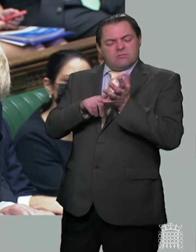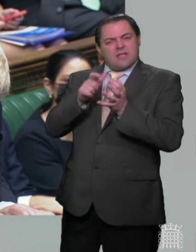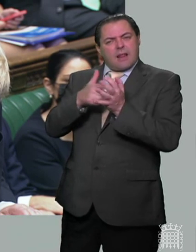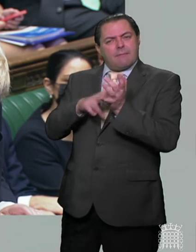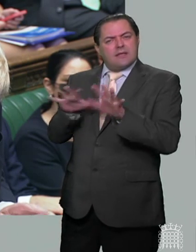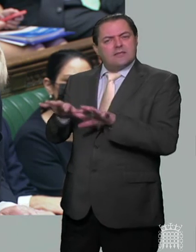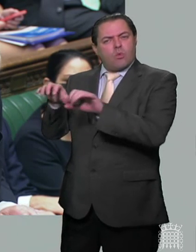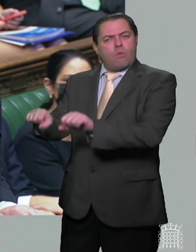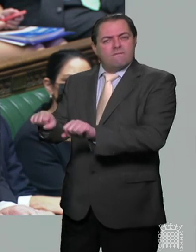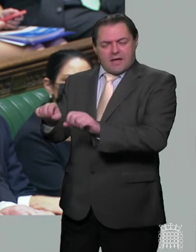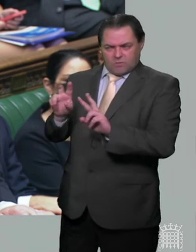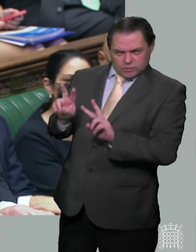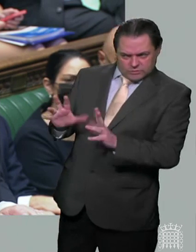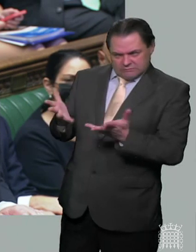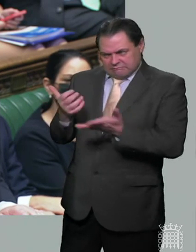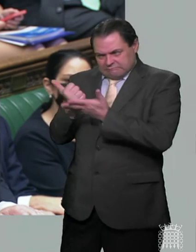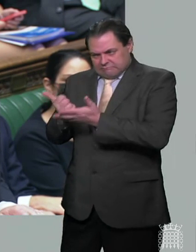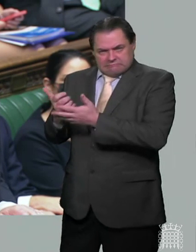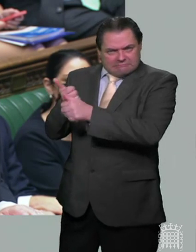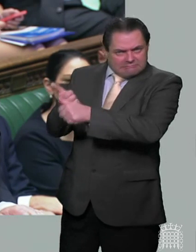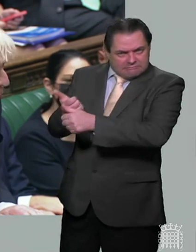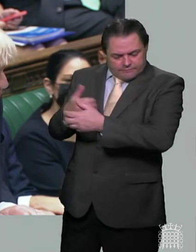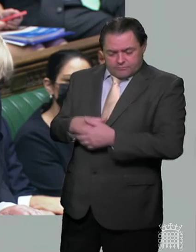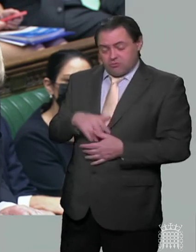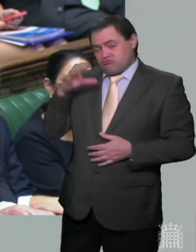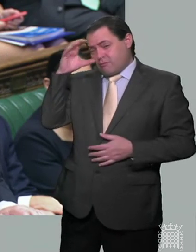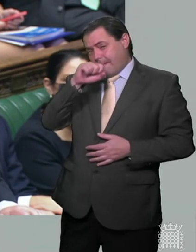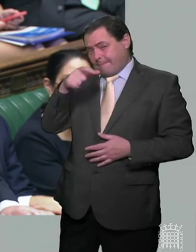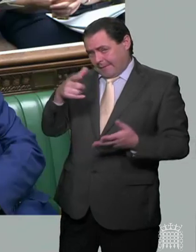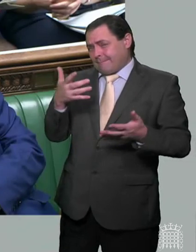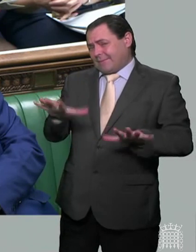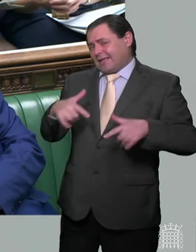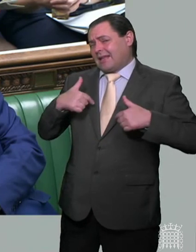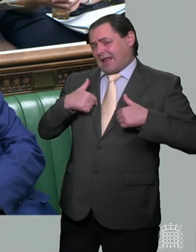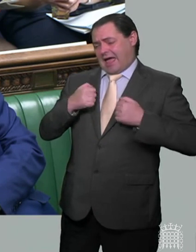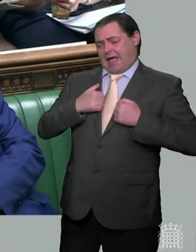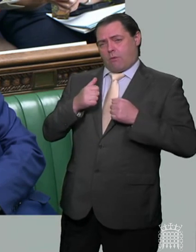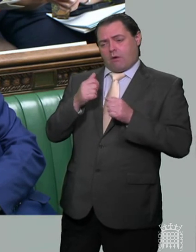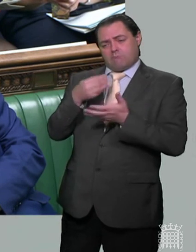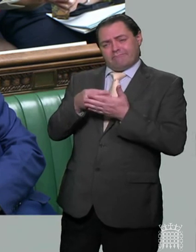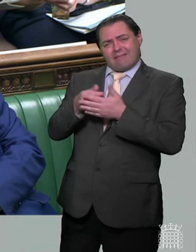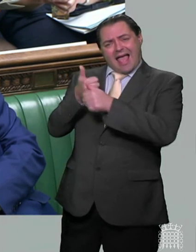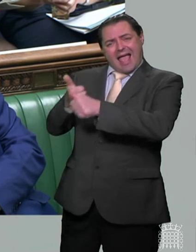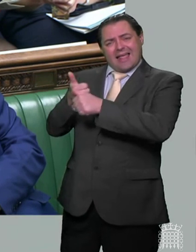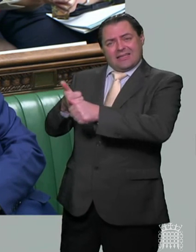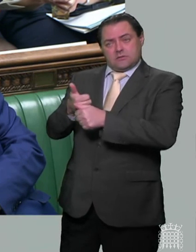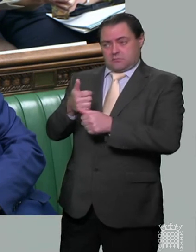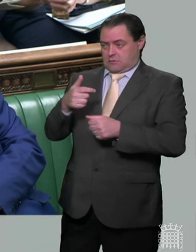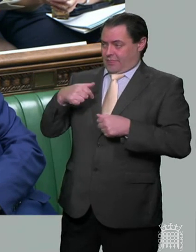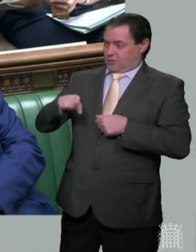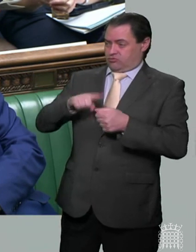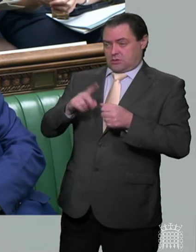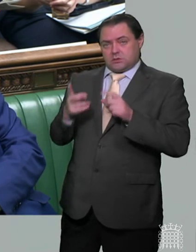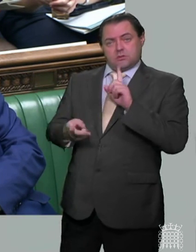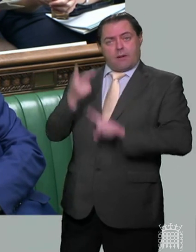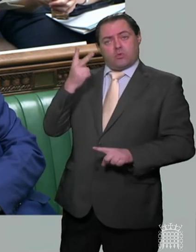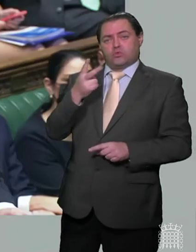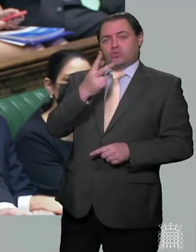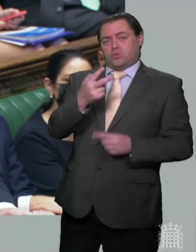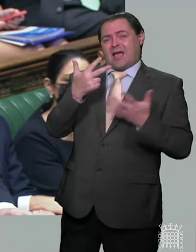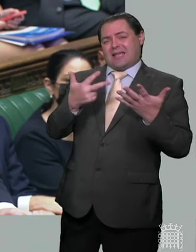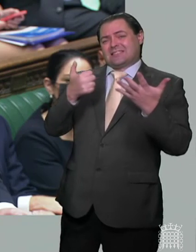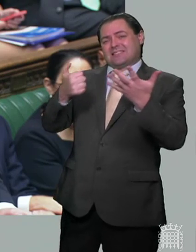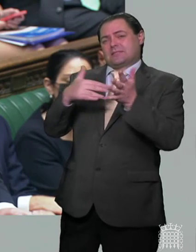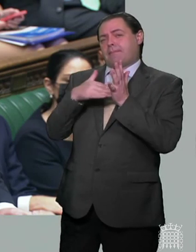What we did, as the right honourable Gentleman will recall, was double our aid commitment for this year to £286 million.